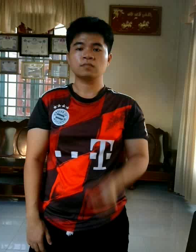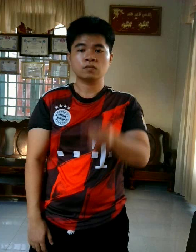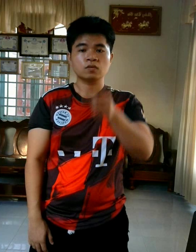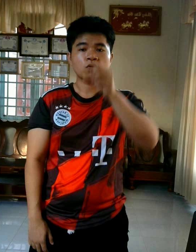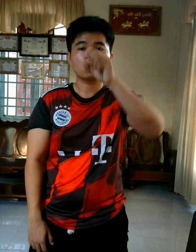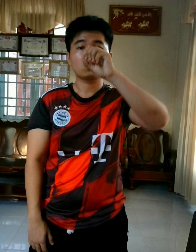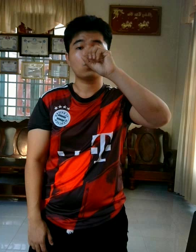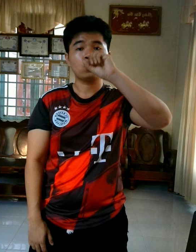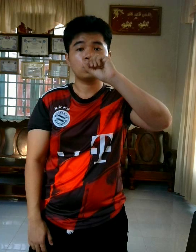uong nuoc